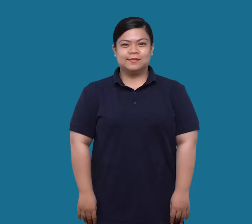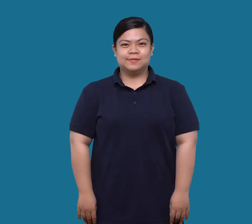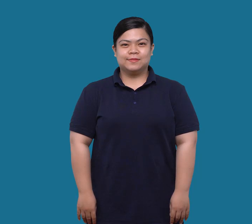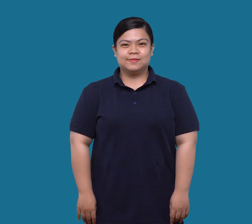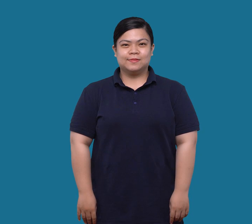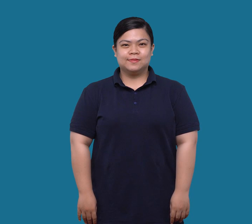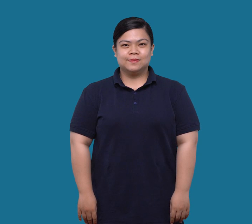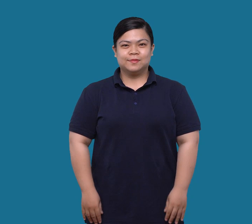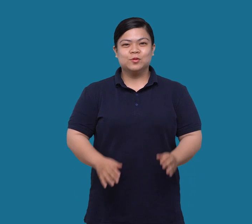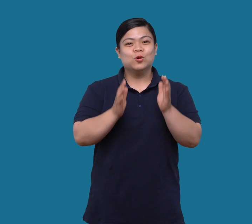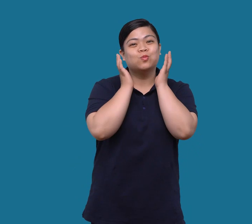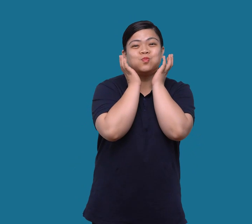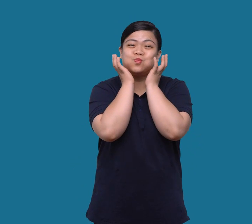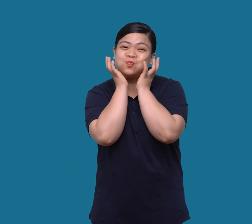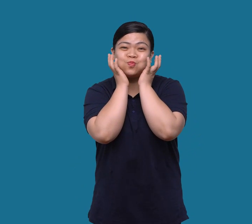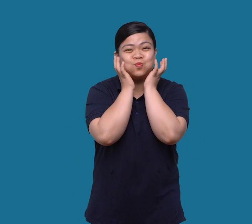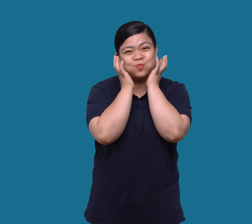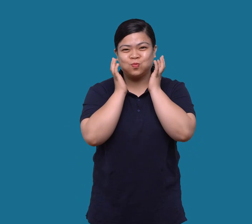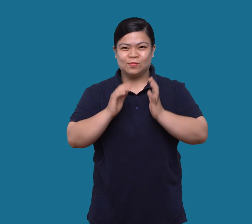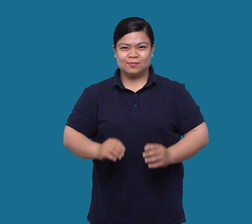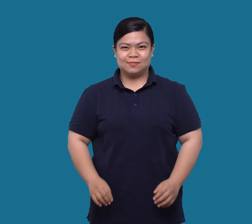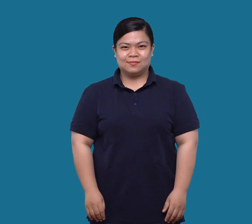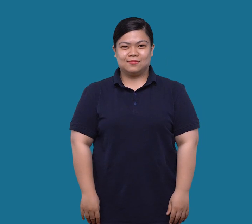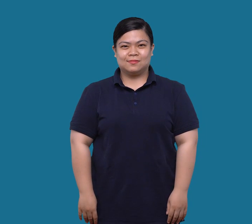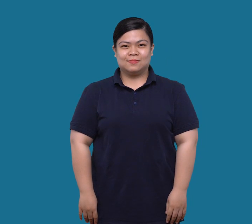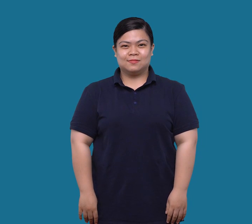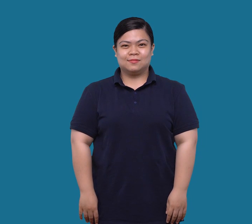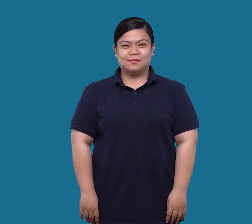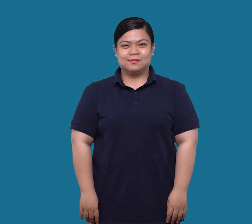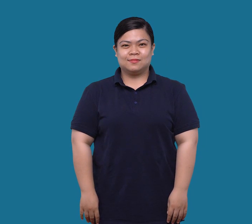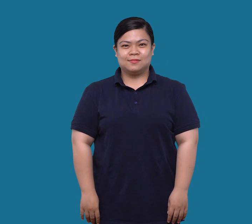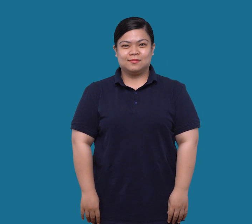mũm mĩm